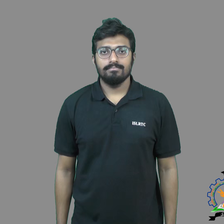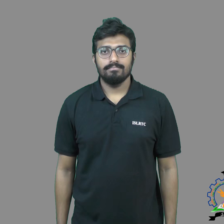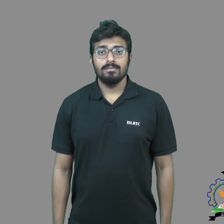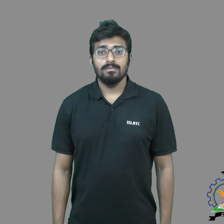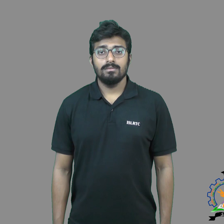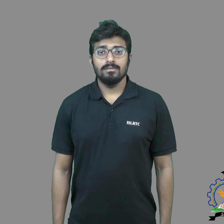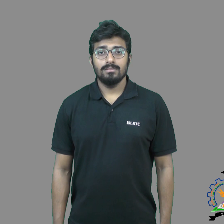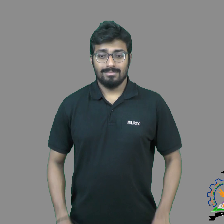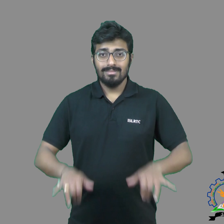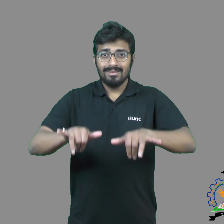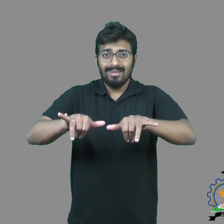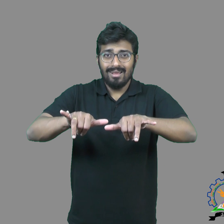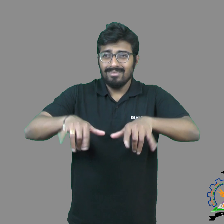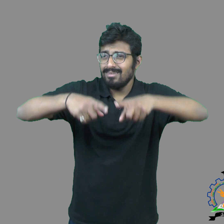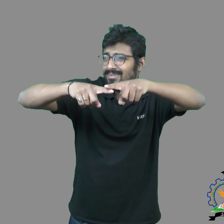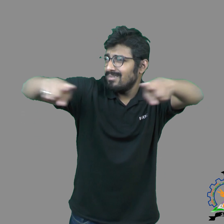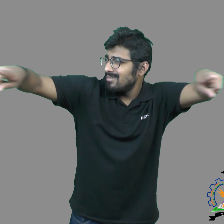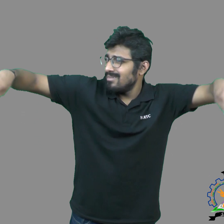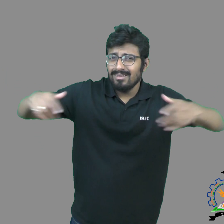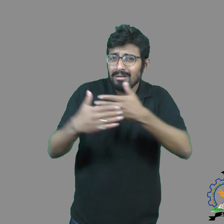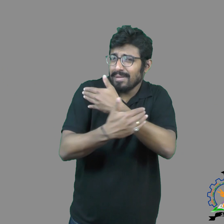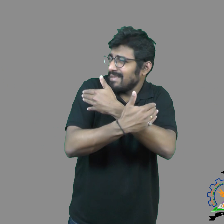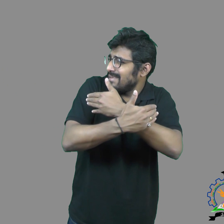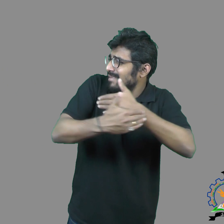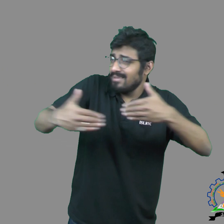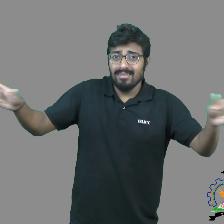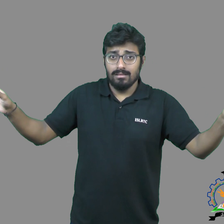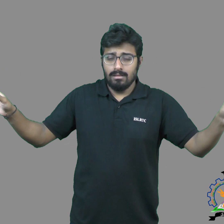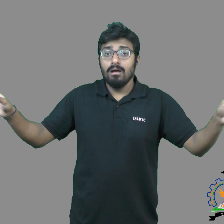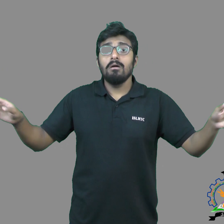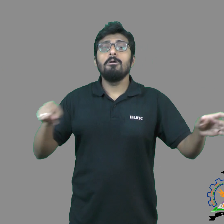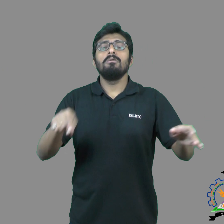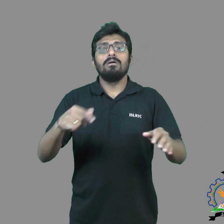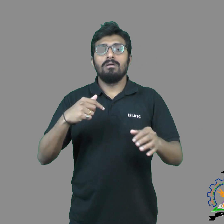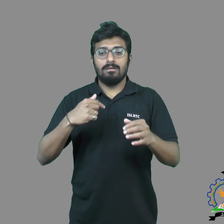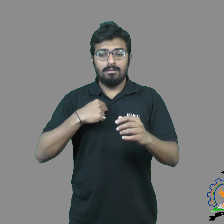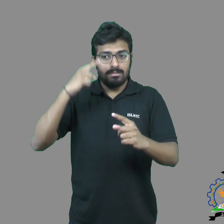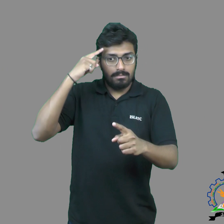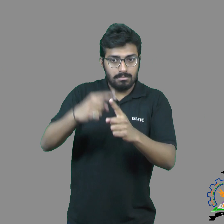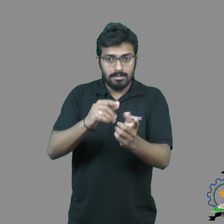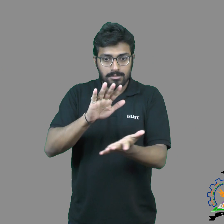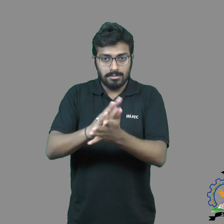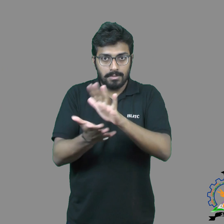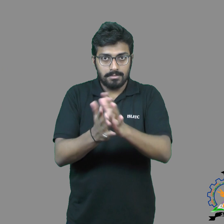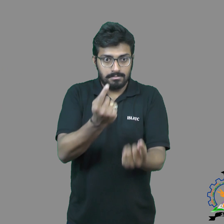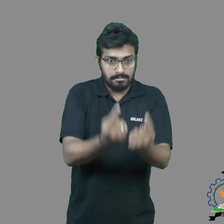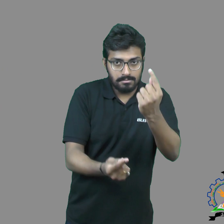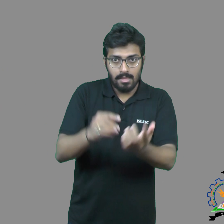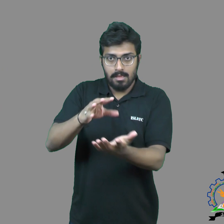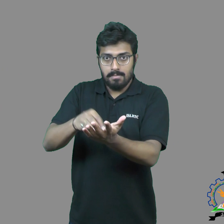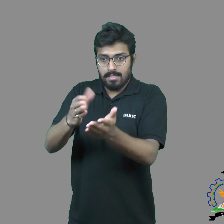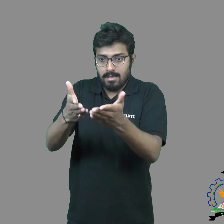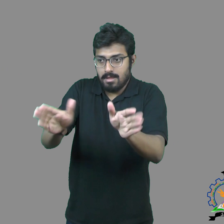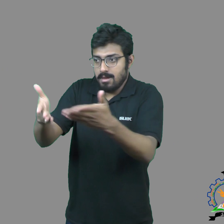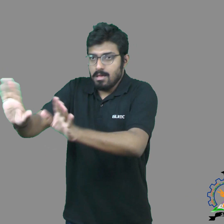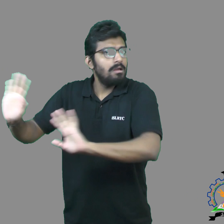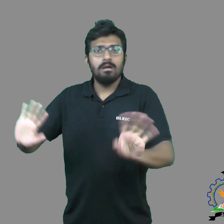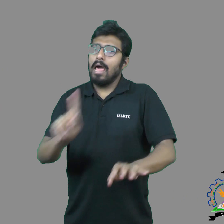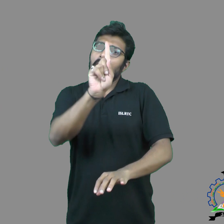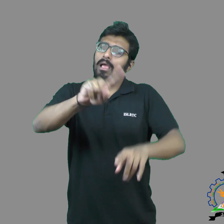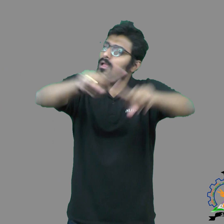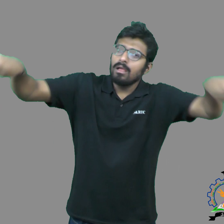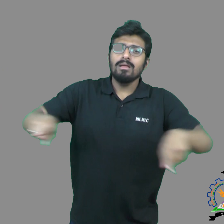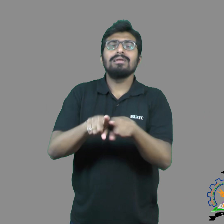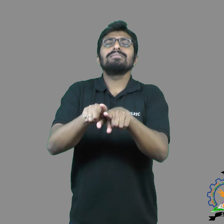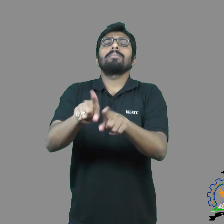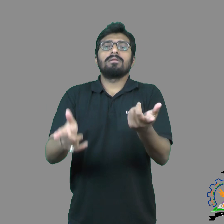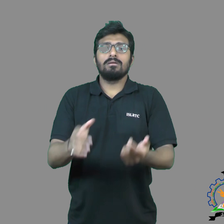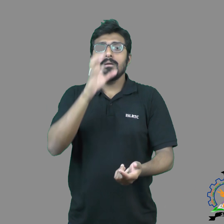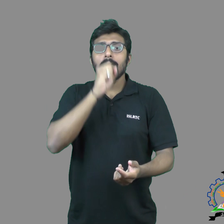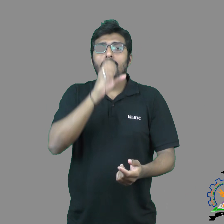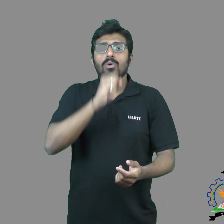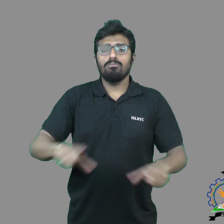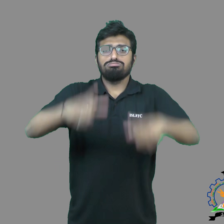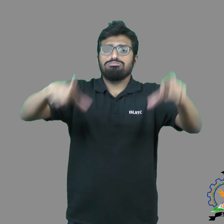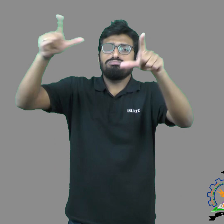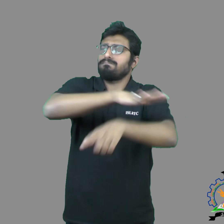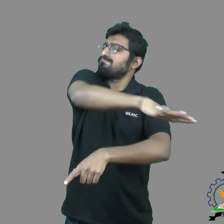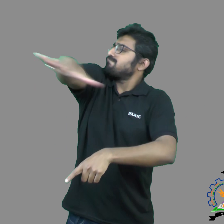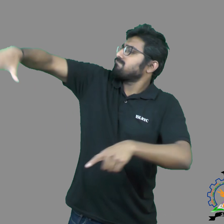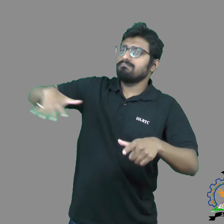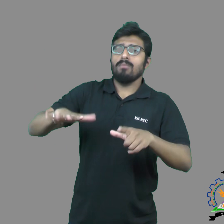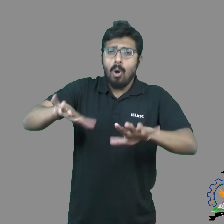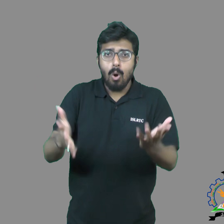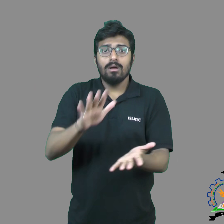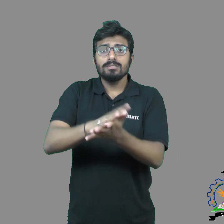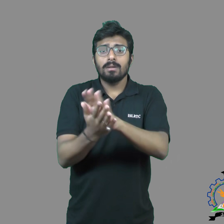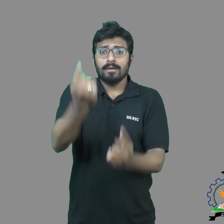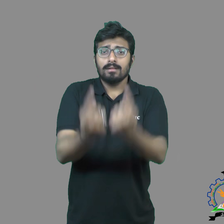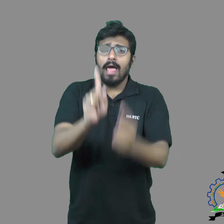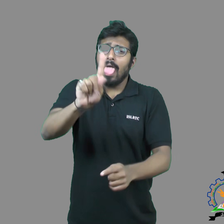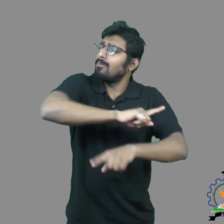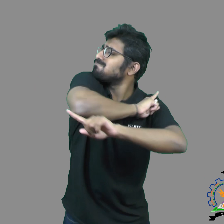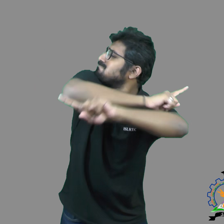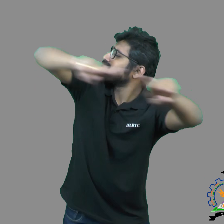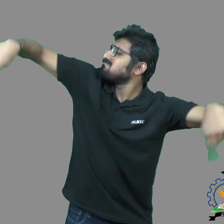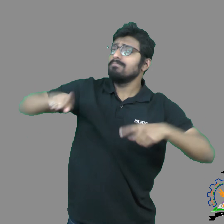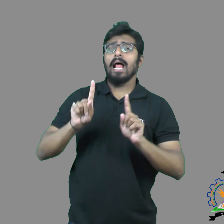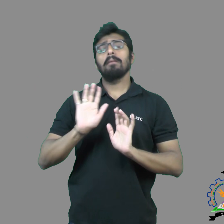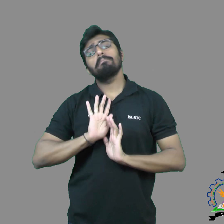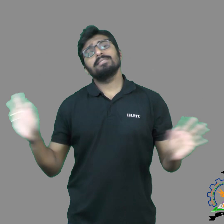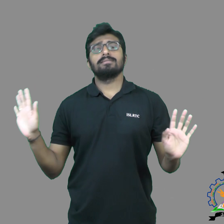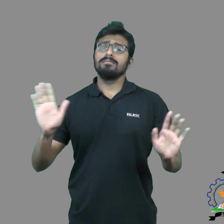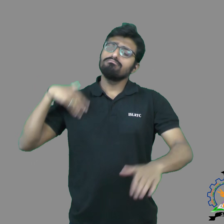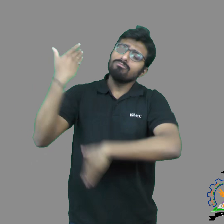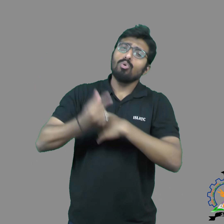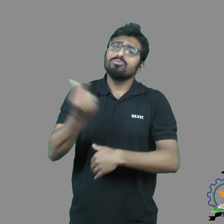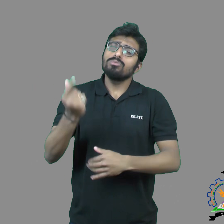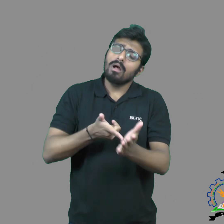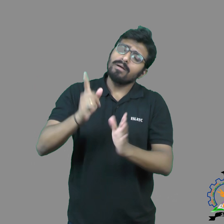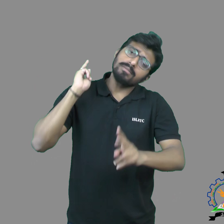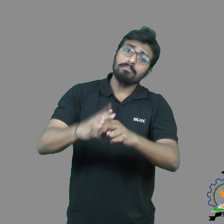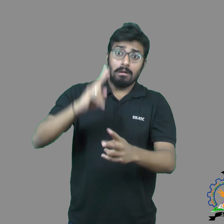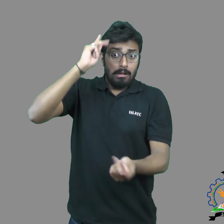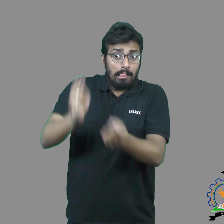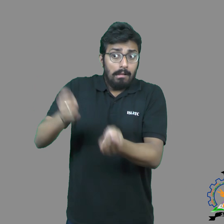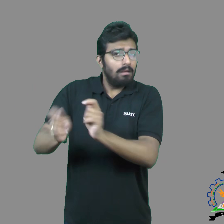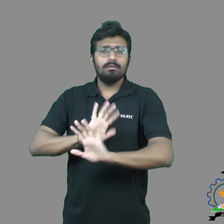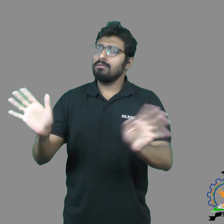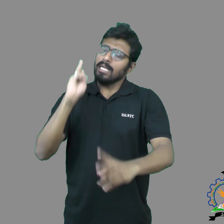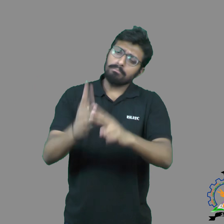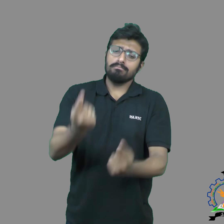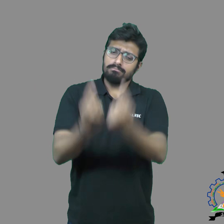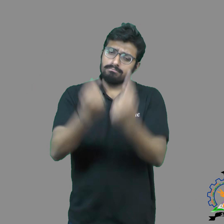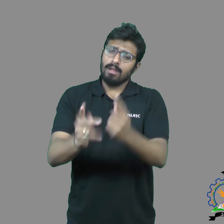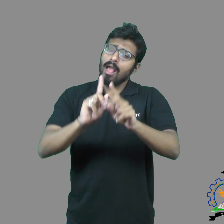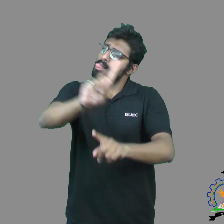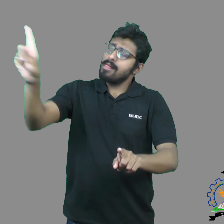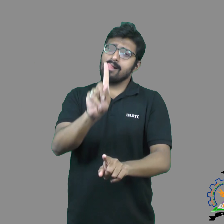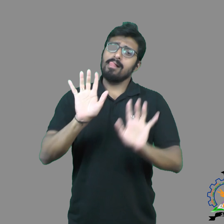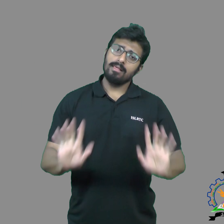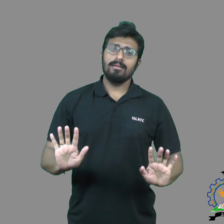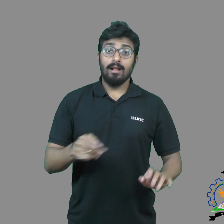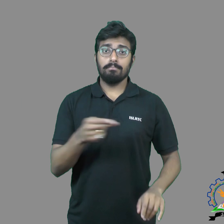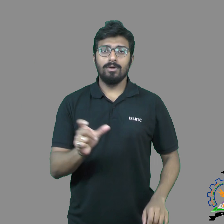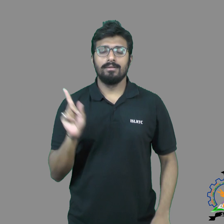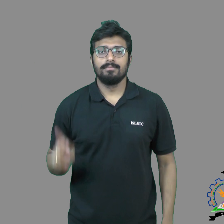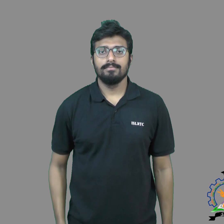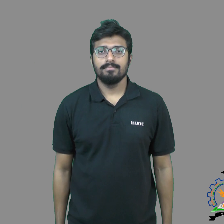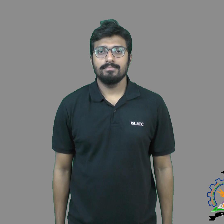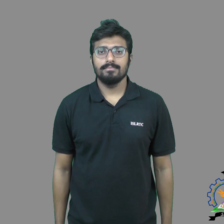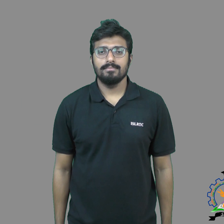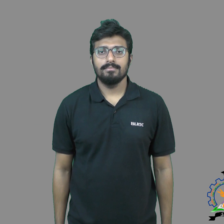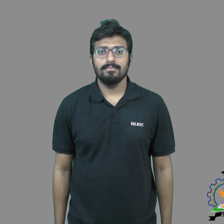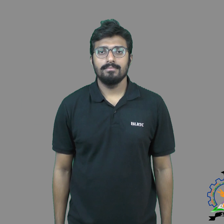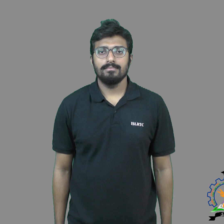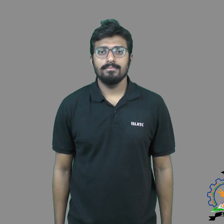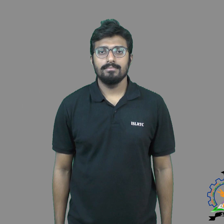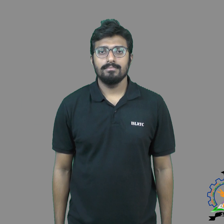Monoculture